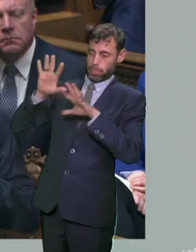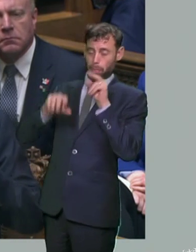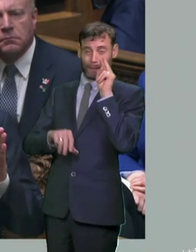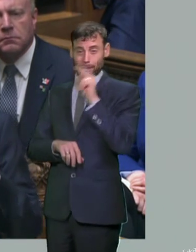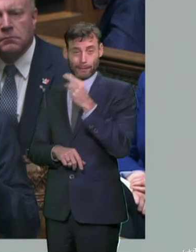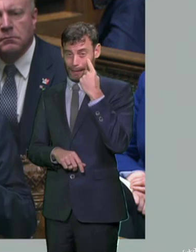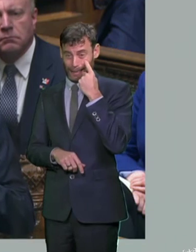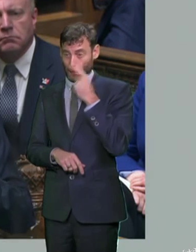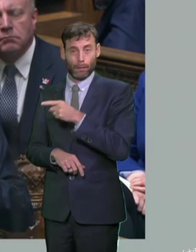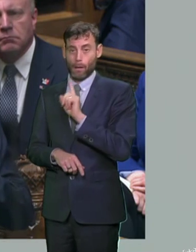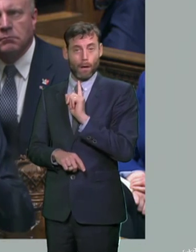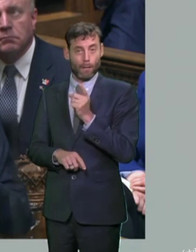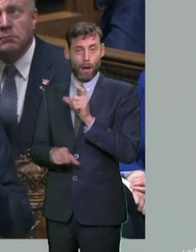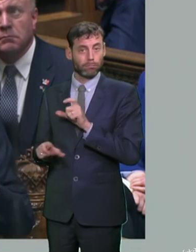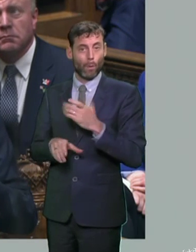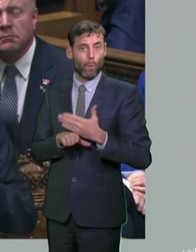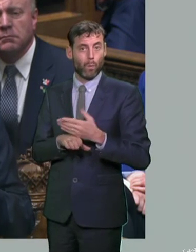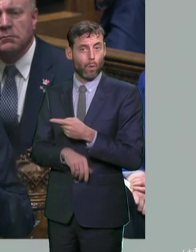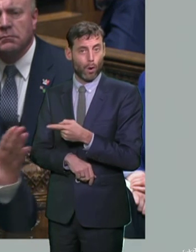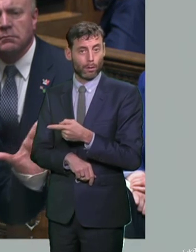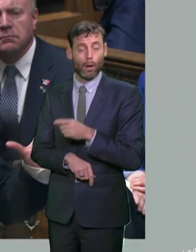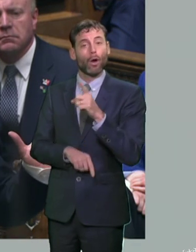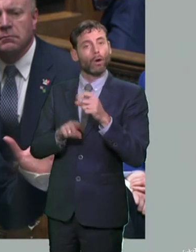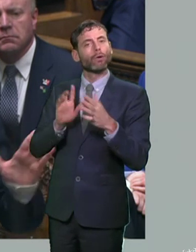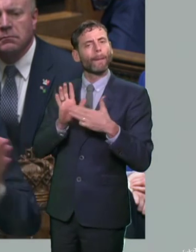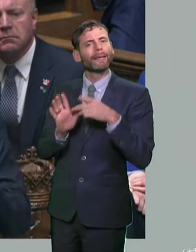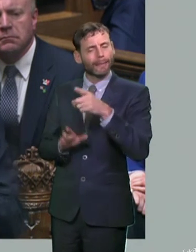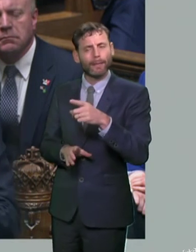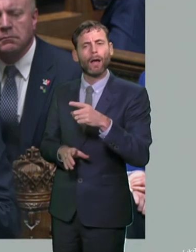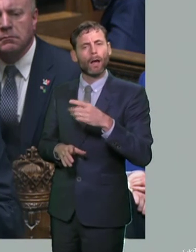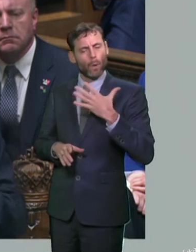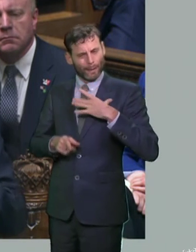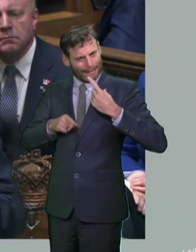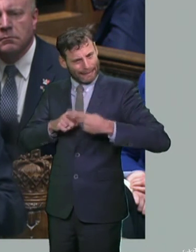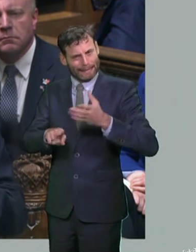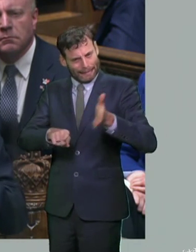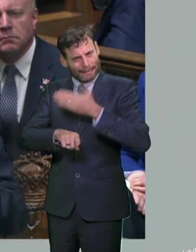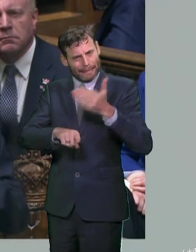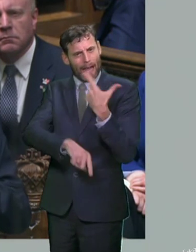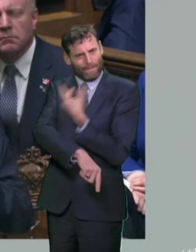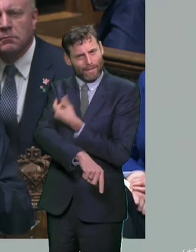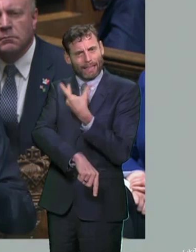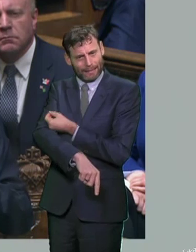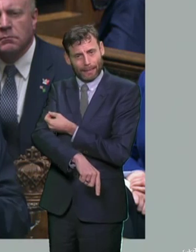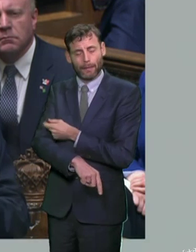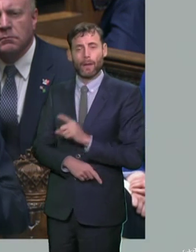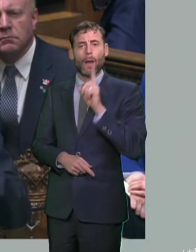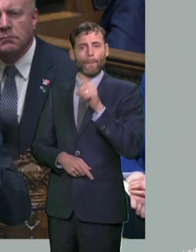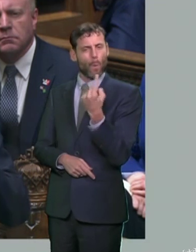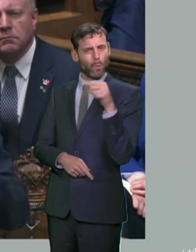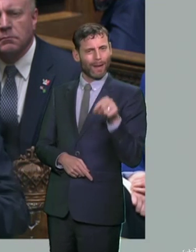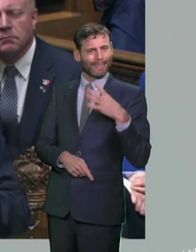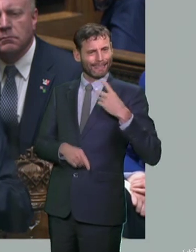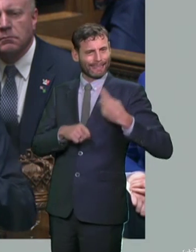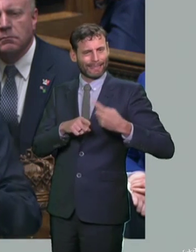She now cannot work. The Prime Minister has successfully and quite rightly speeded up all the vaccine processes except one: the vaccine damage payments system.